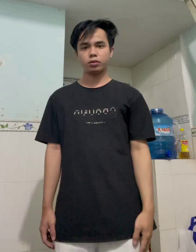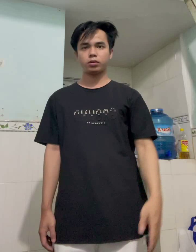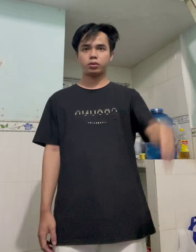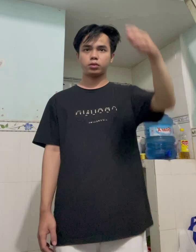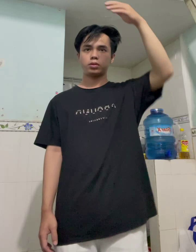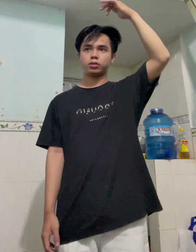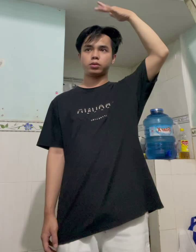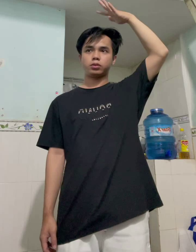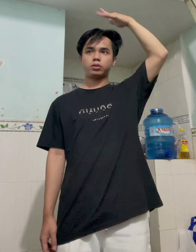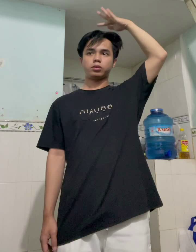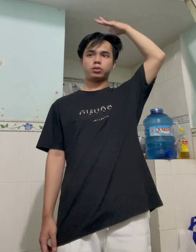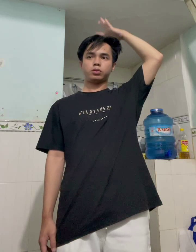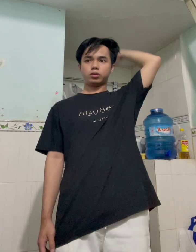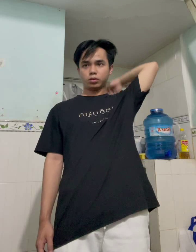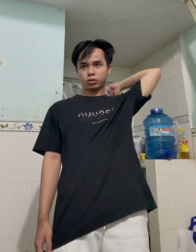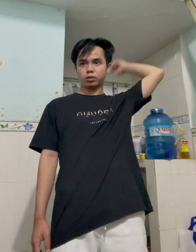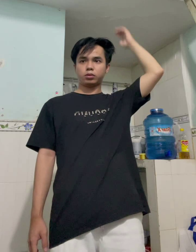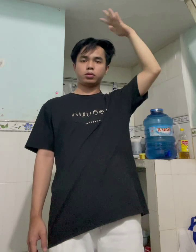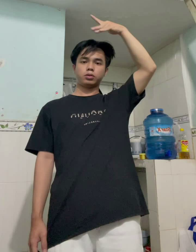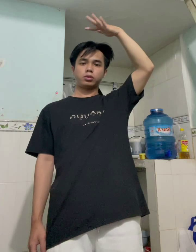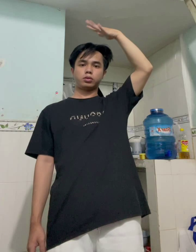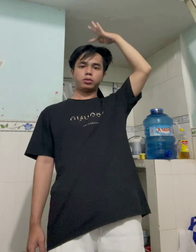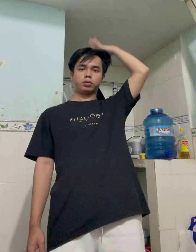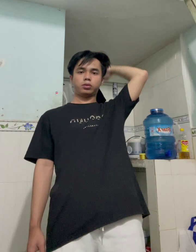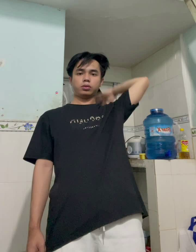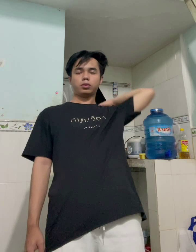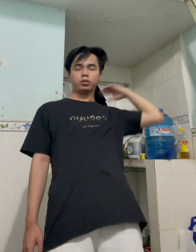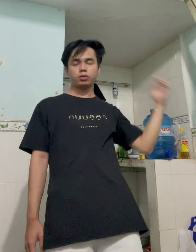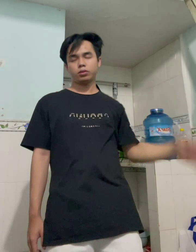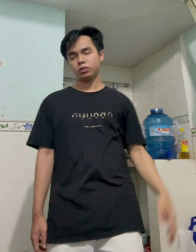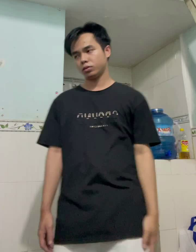vo ly